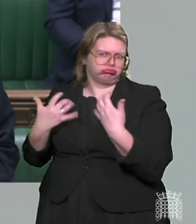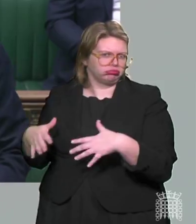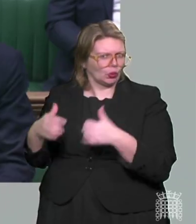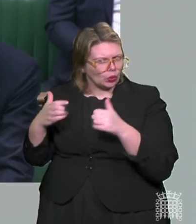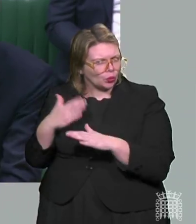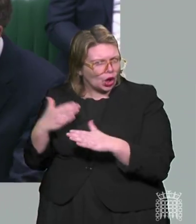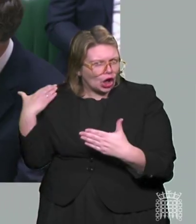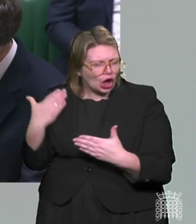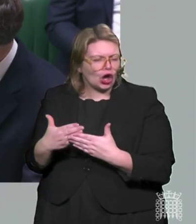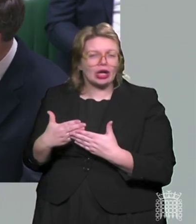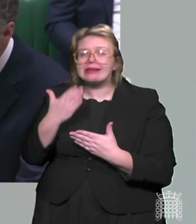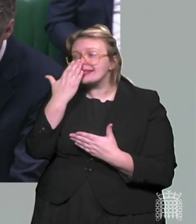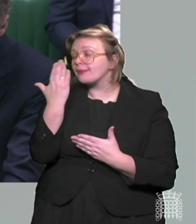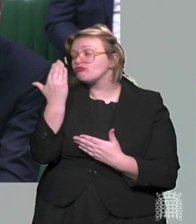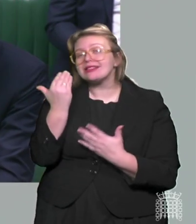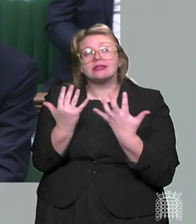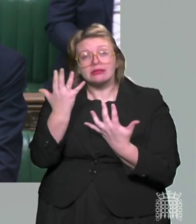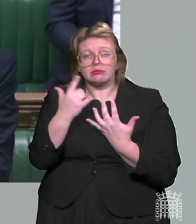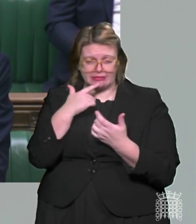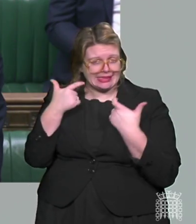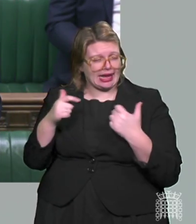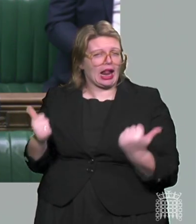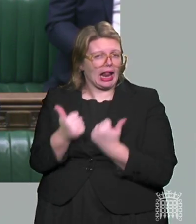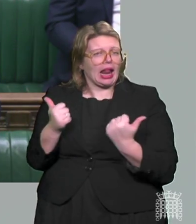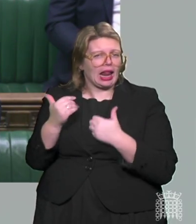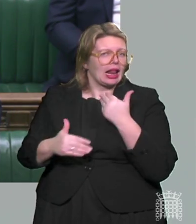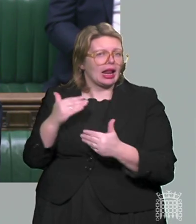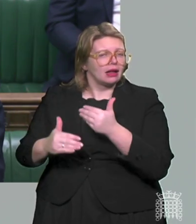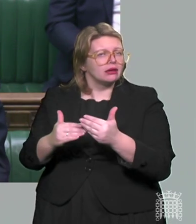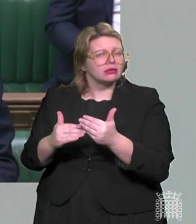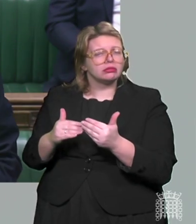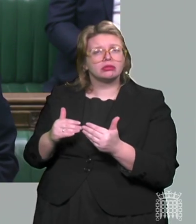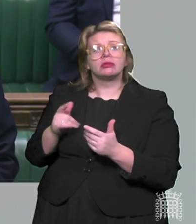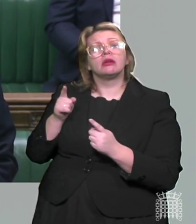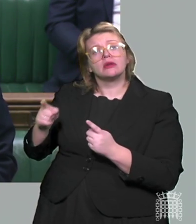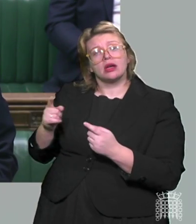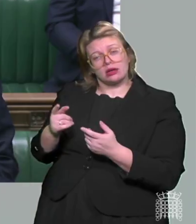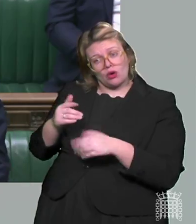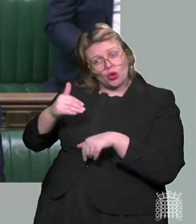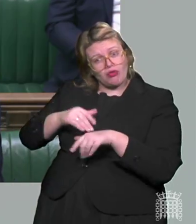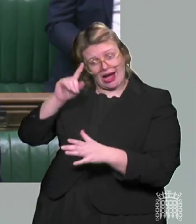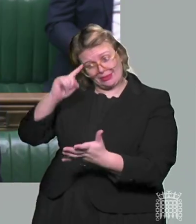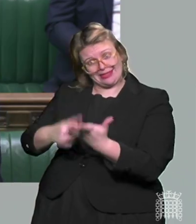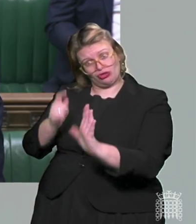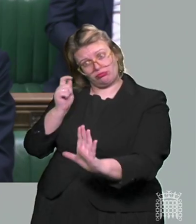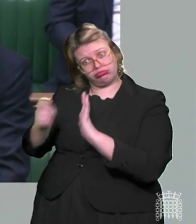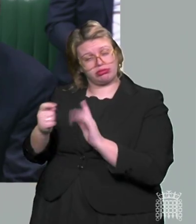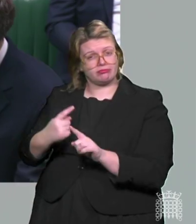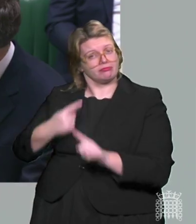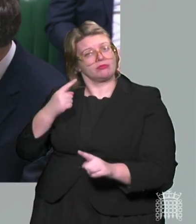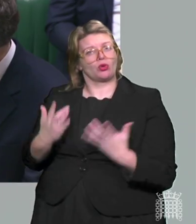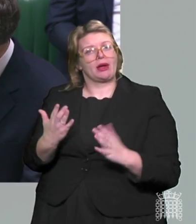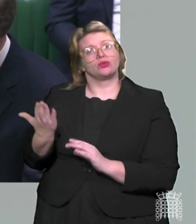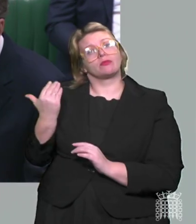It is clear that when proceedings have already commenced, it is essential to ask the Law Officers’ opinion on those proceedings.